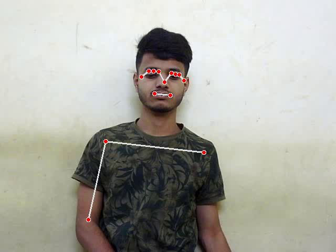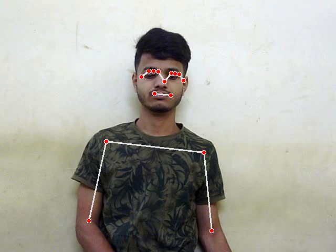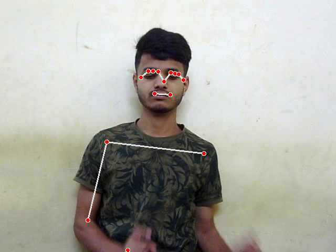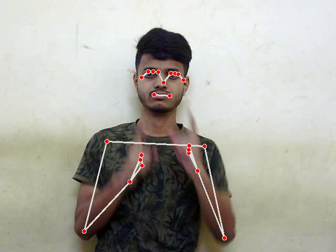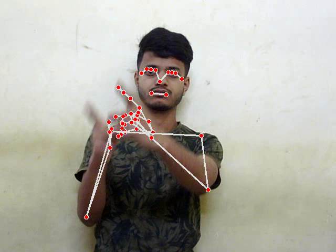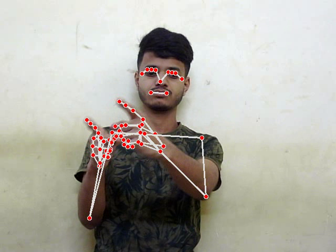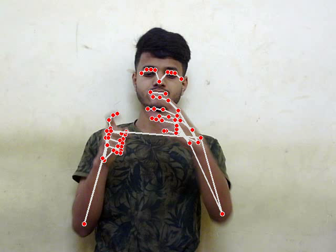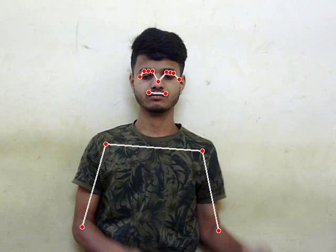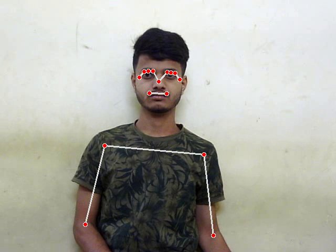go